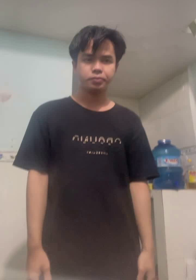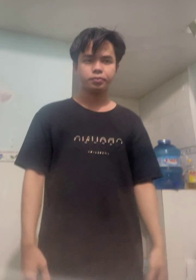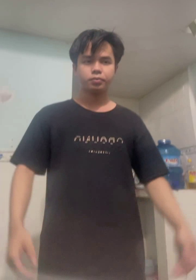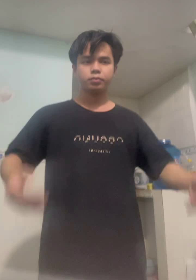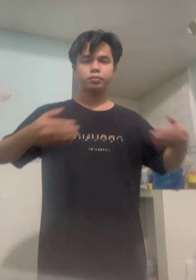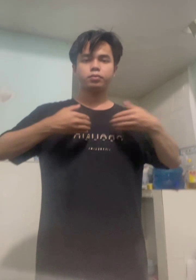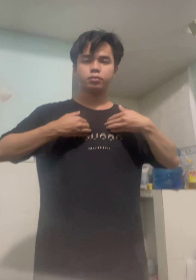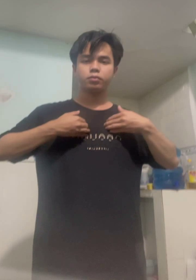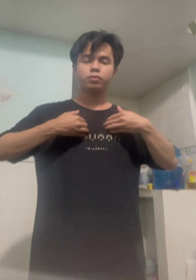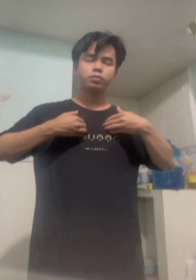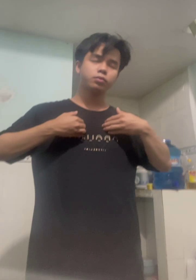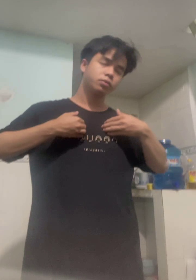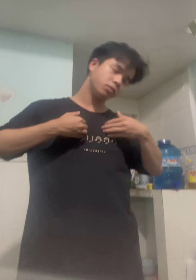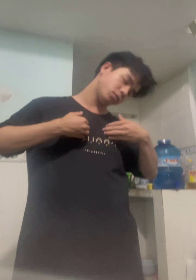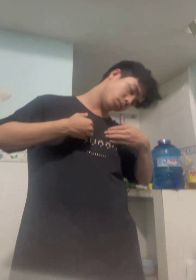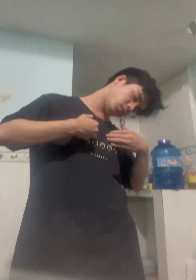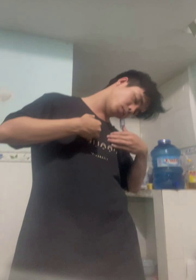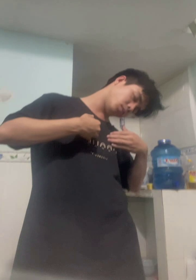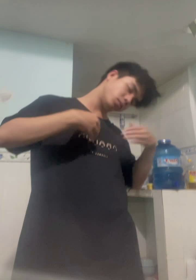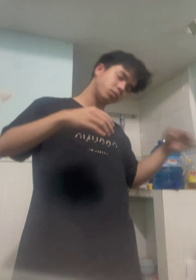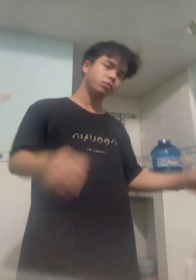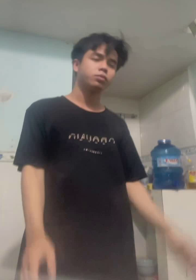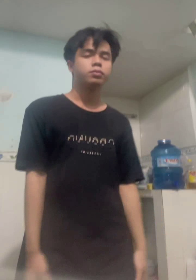met moi